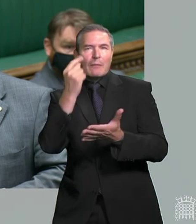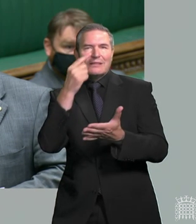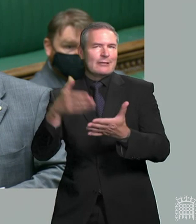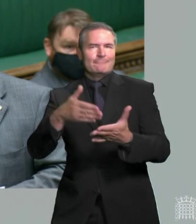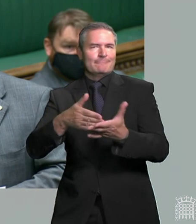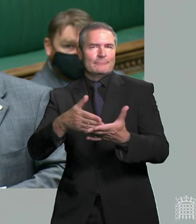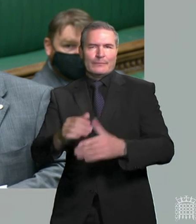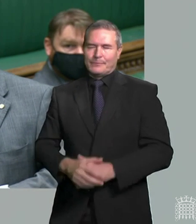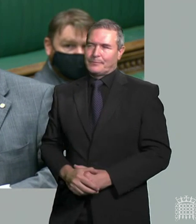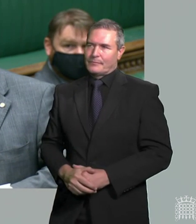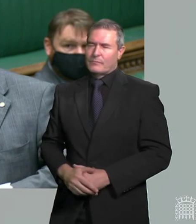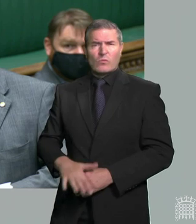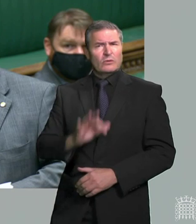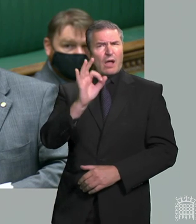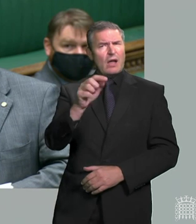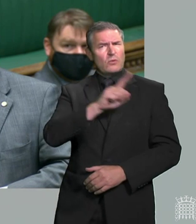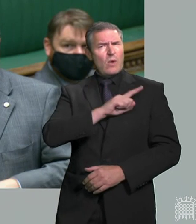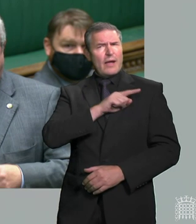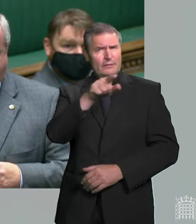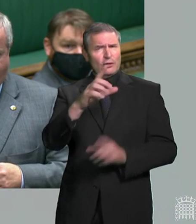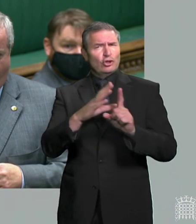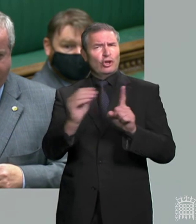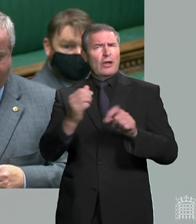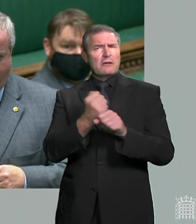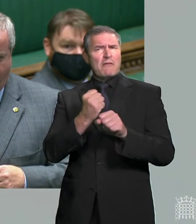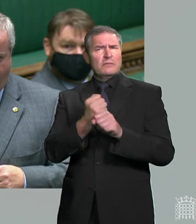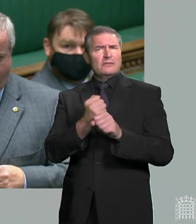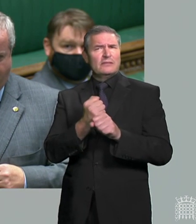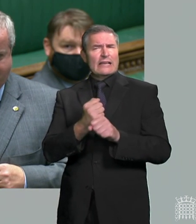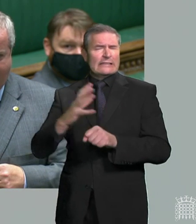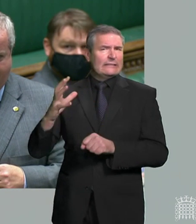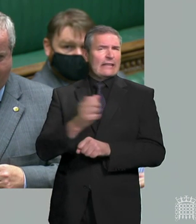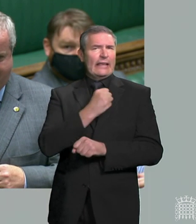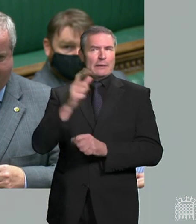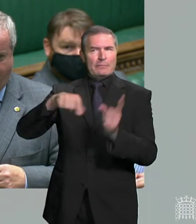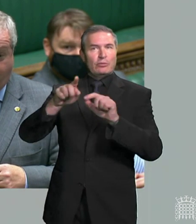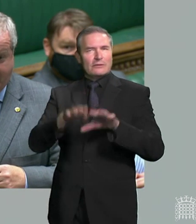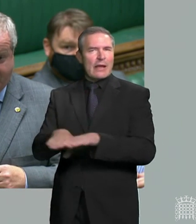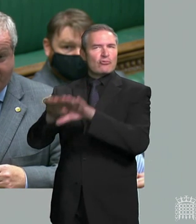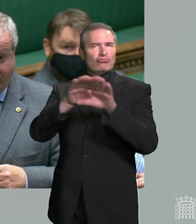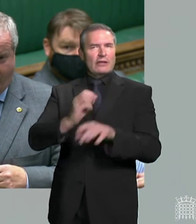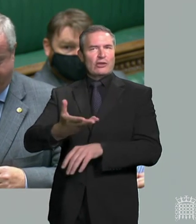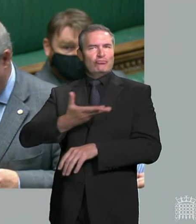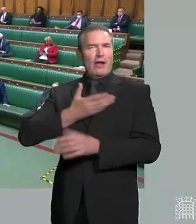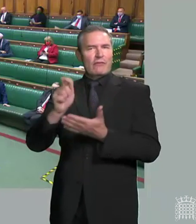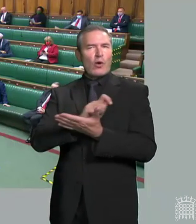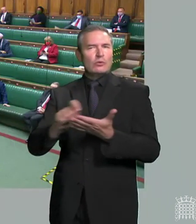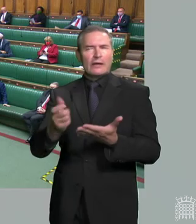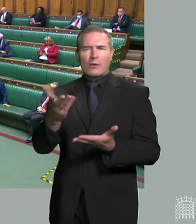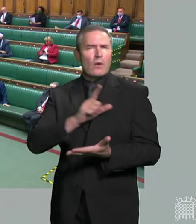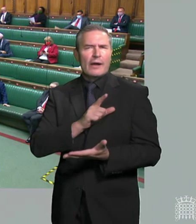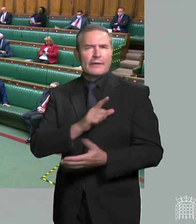Prime Minister, why are the Tory Government trying to rob people of their democratic right to vote?